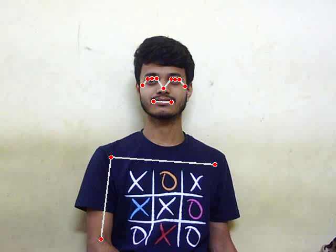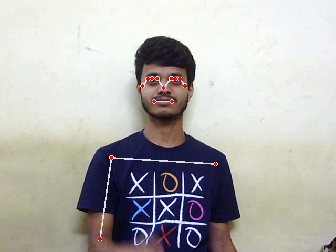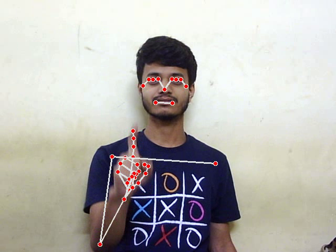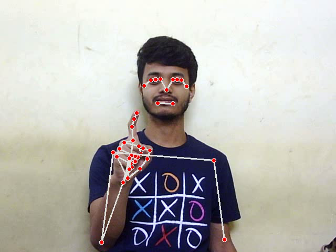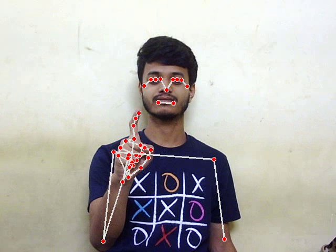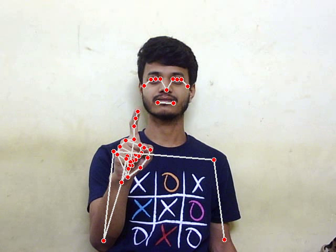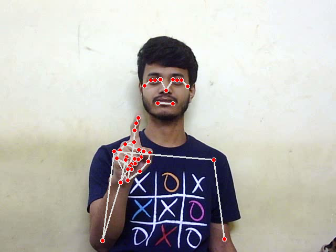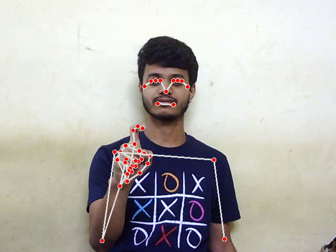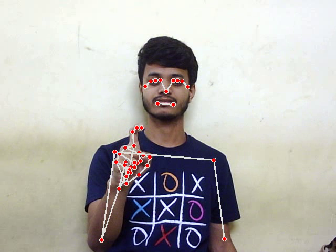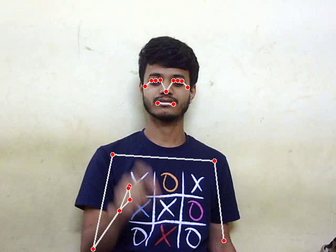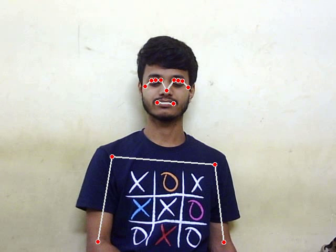question